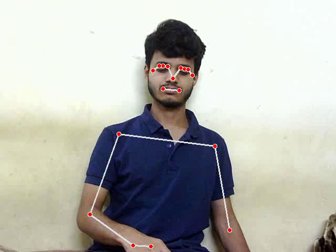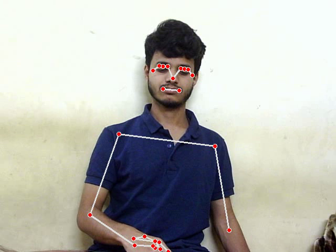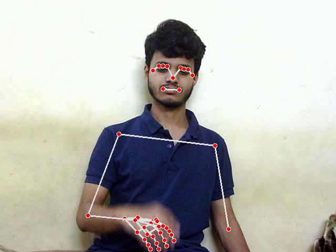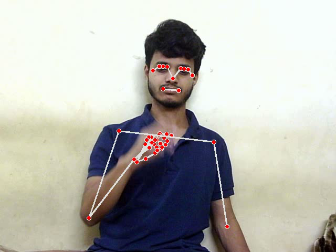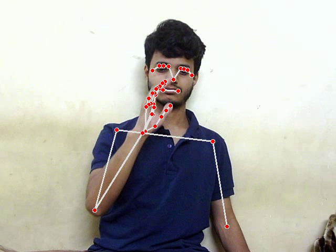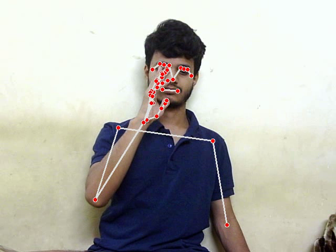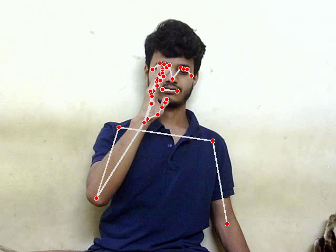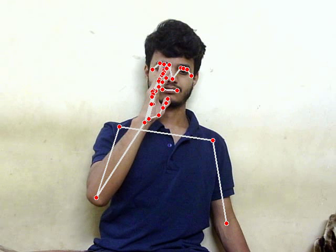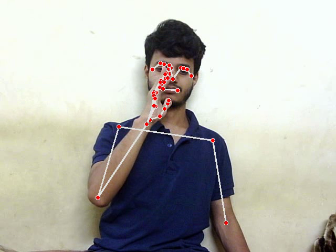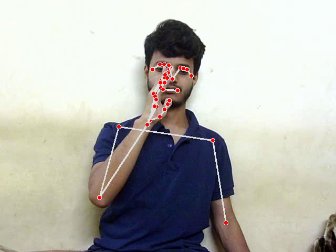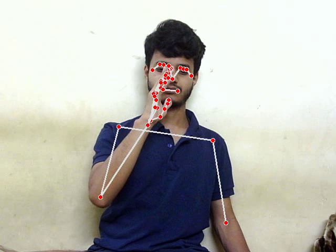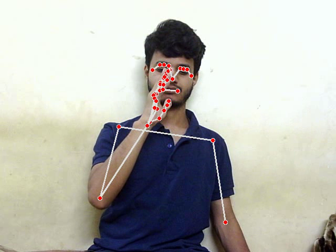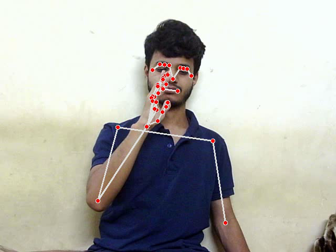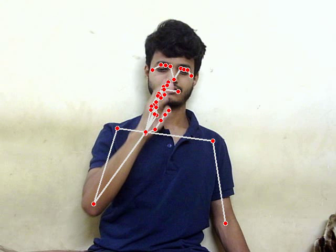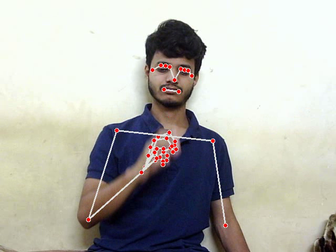mother